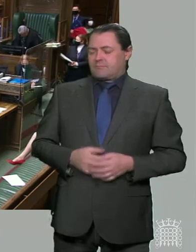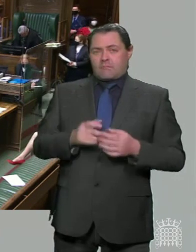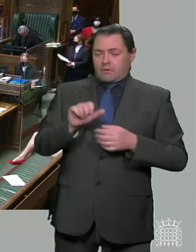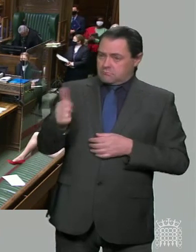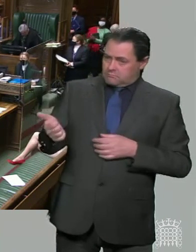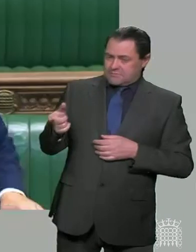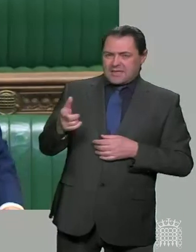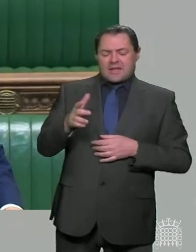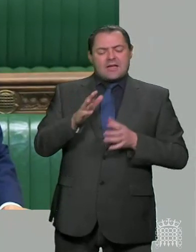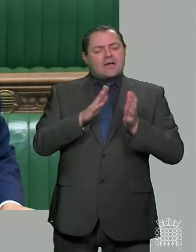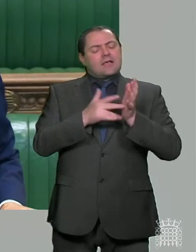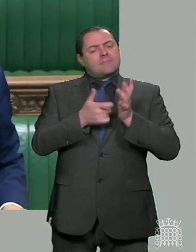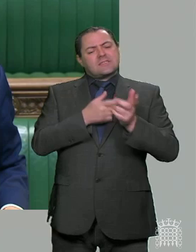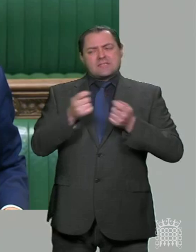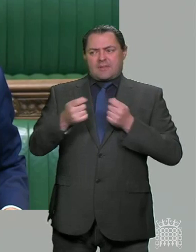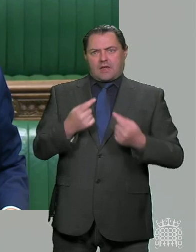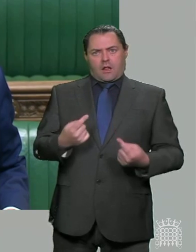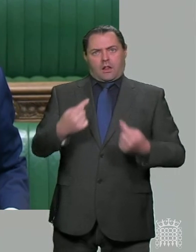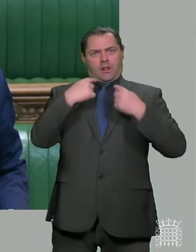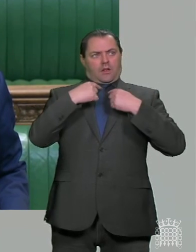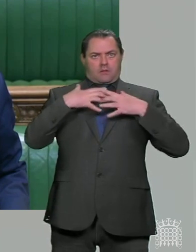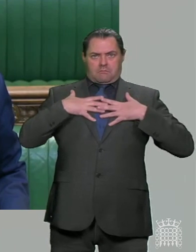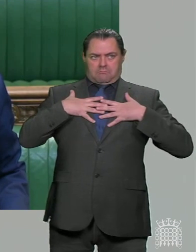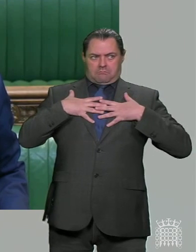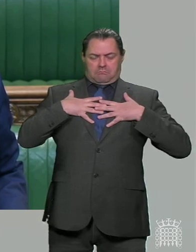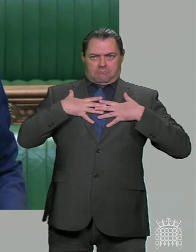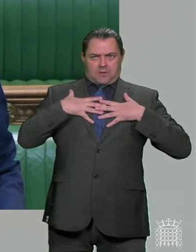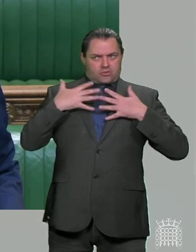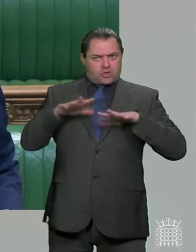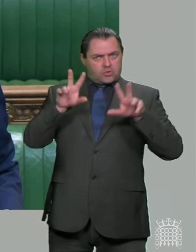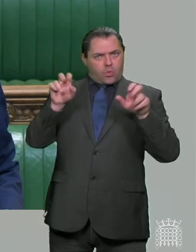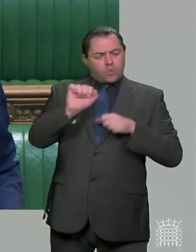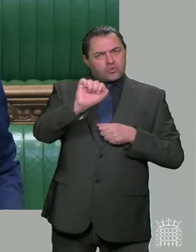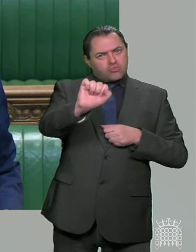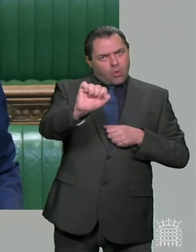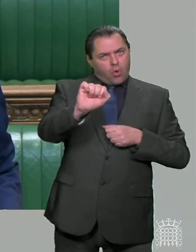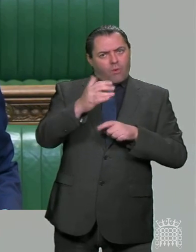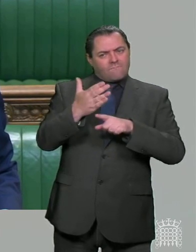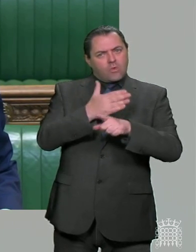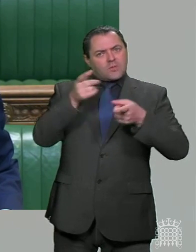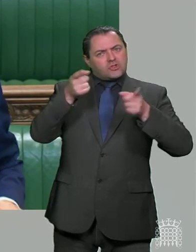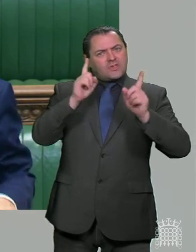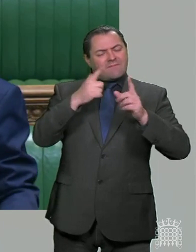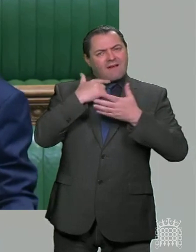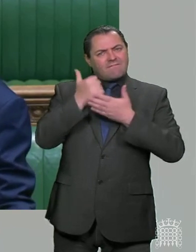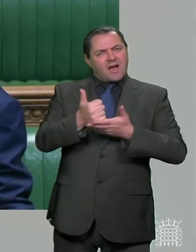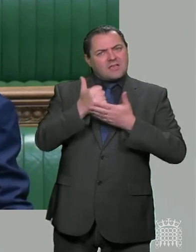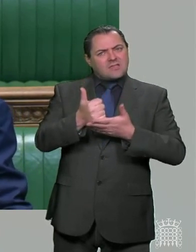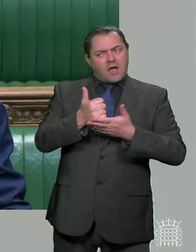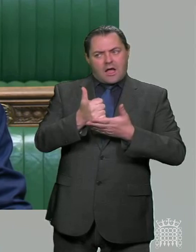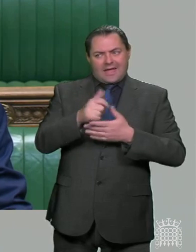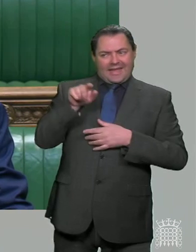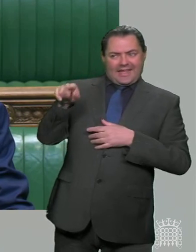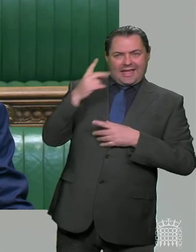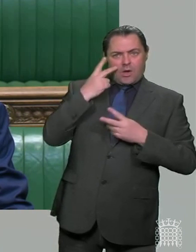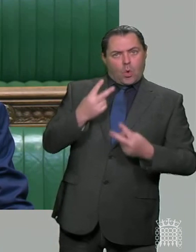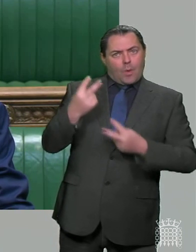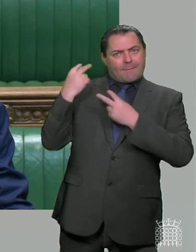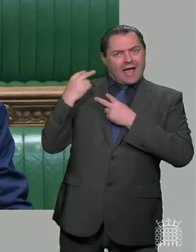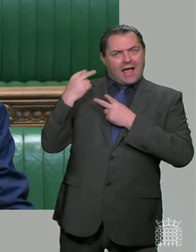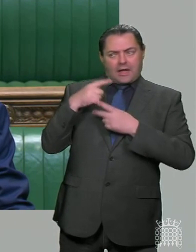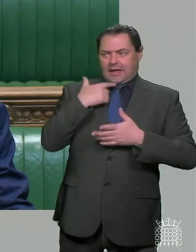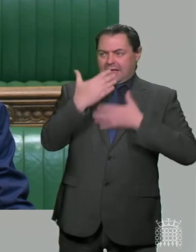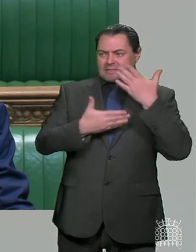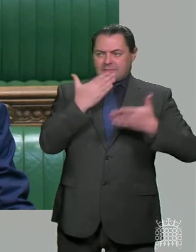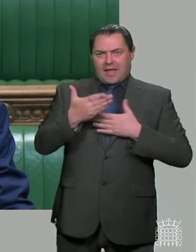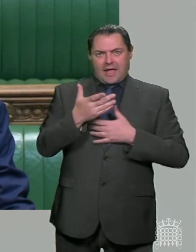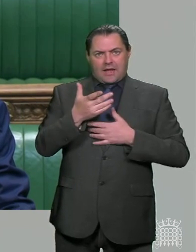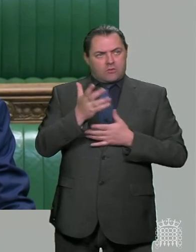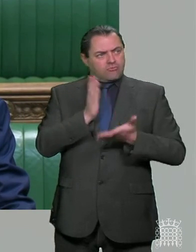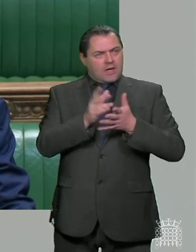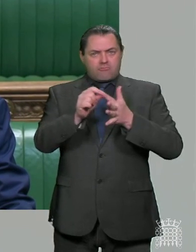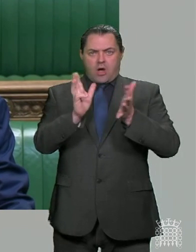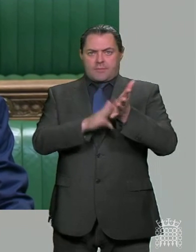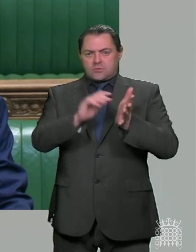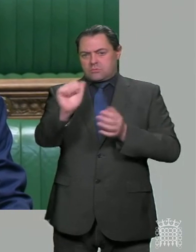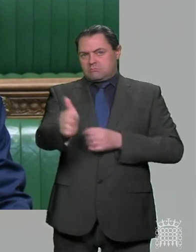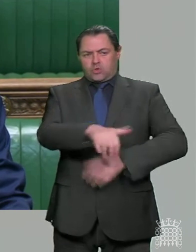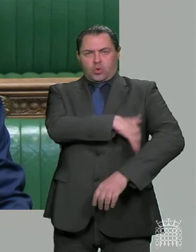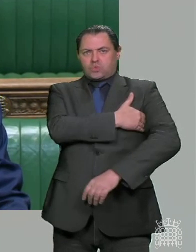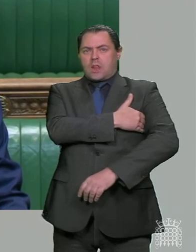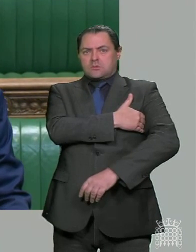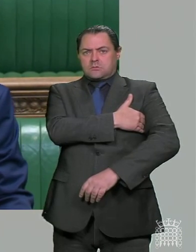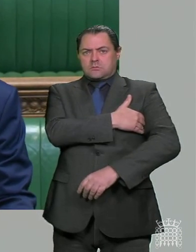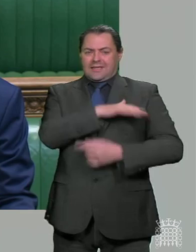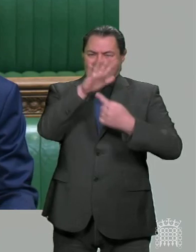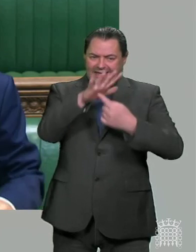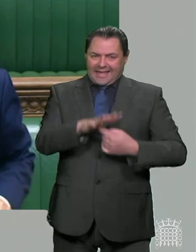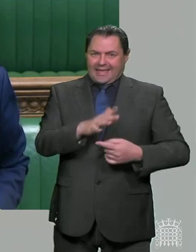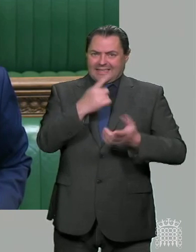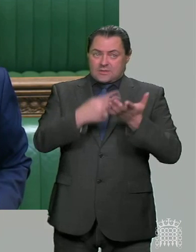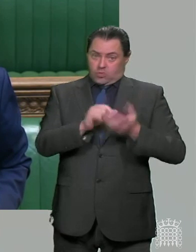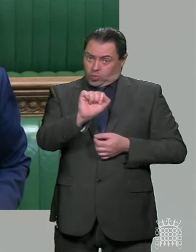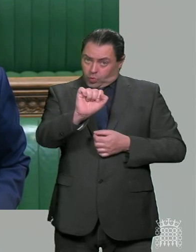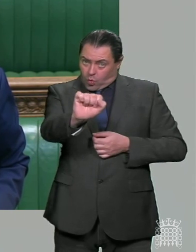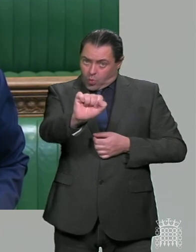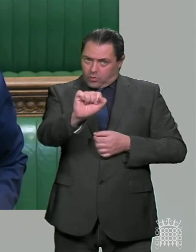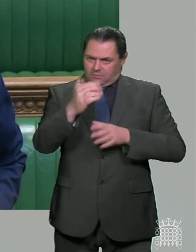It is no good the Prime Minister attacking me. It is his former chief adviser who is looking back and telling the world how useless the Prime Minister was in taking key decisions—his former adviser.